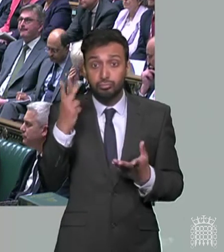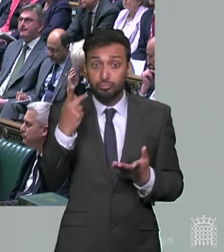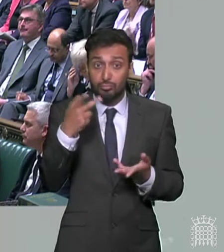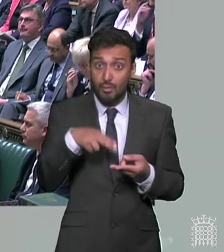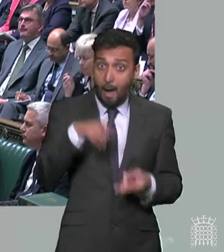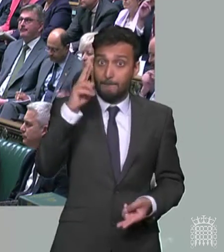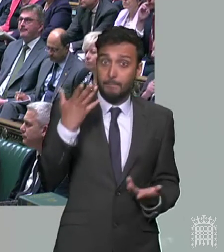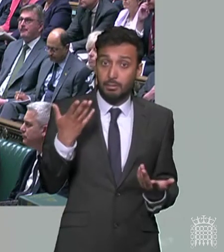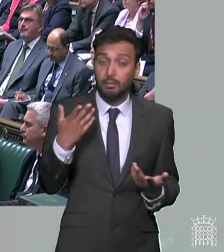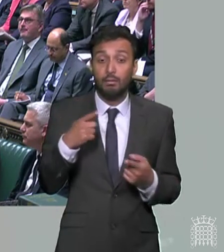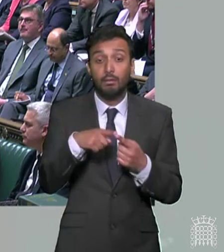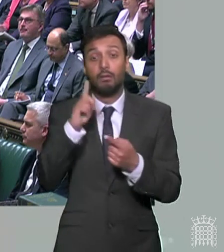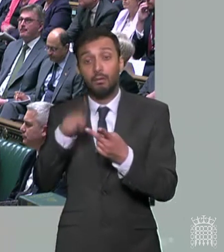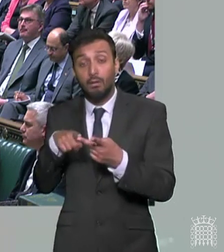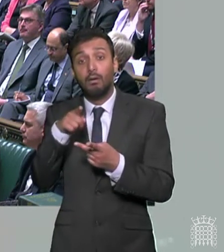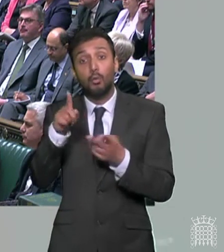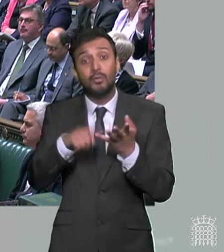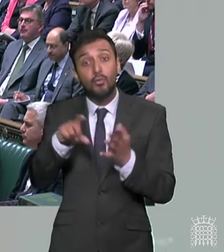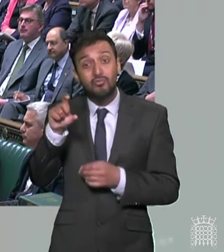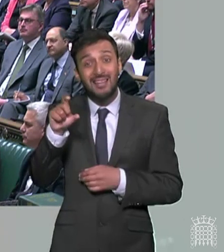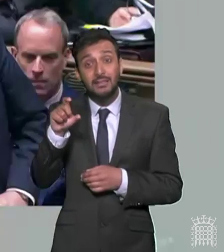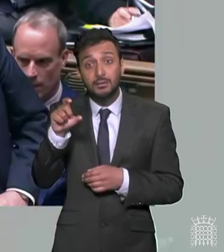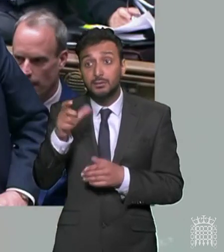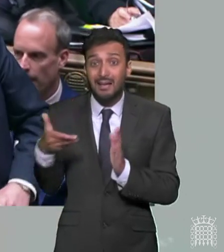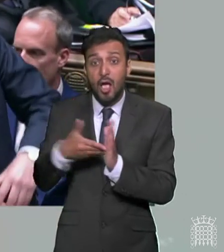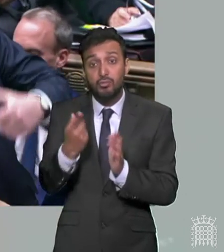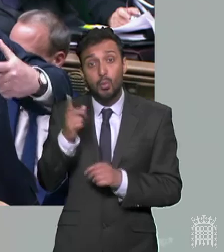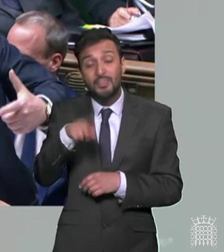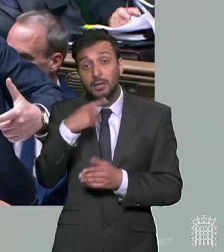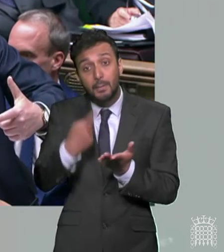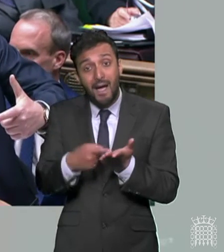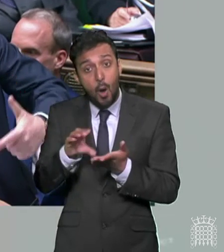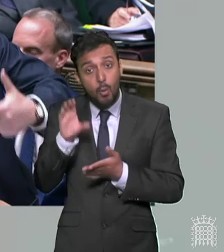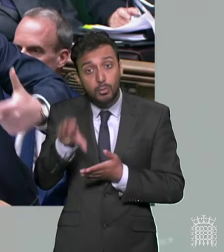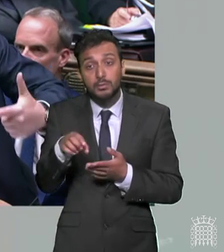Families on universal credit have another £1,000.